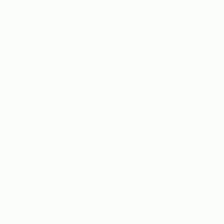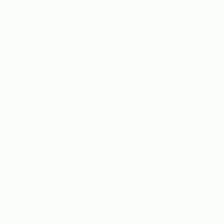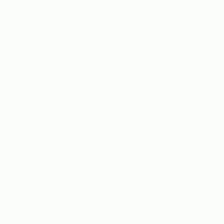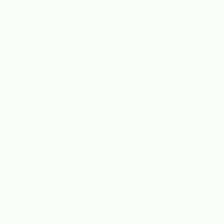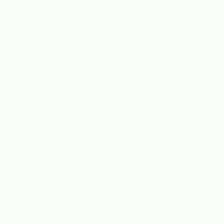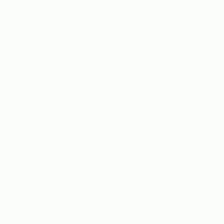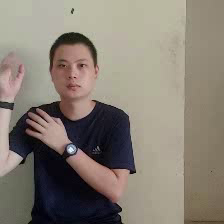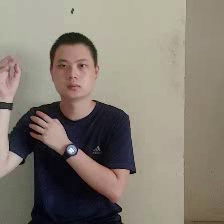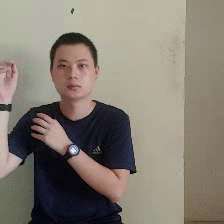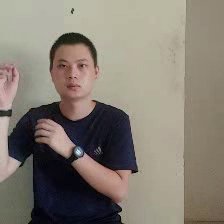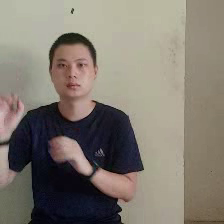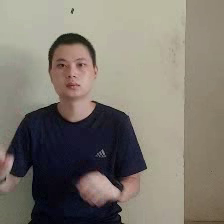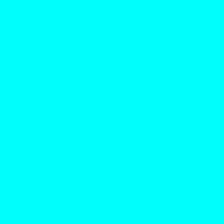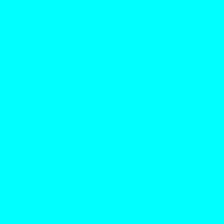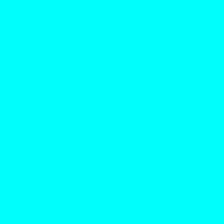Cho